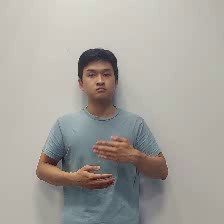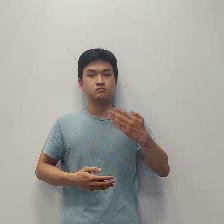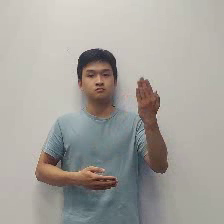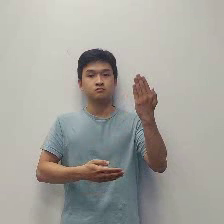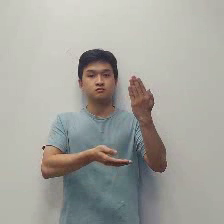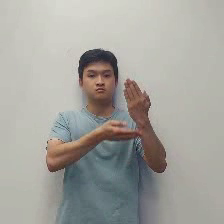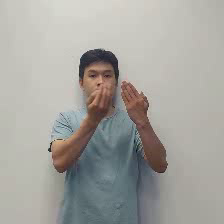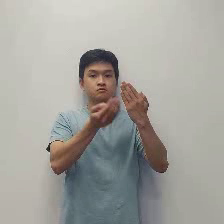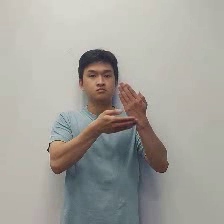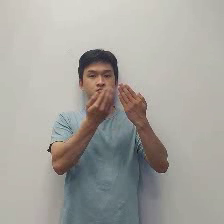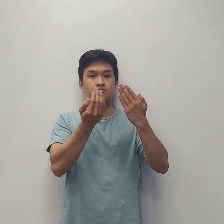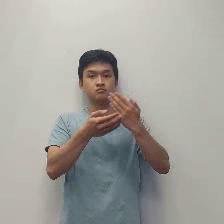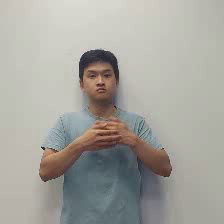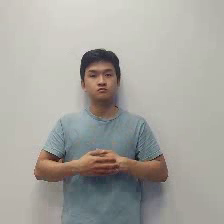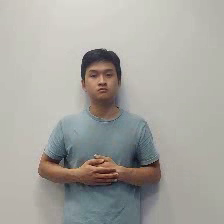Dễ